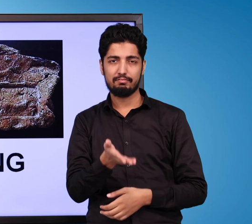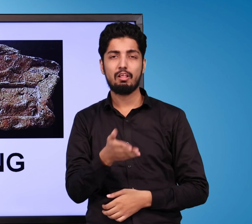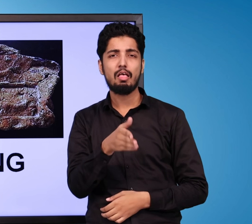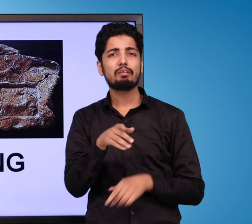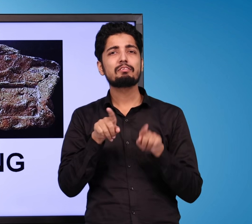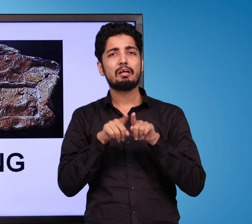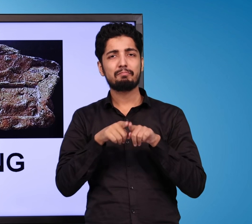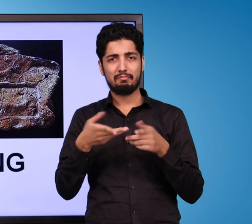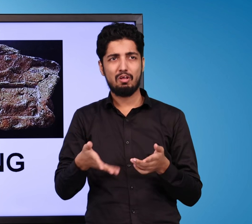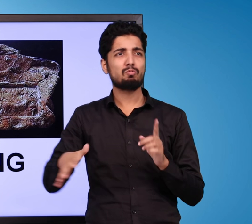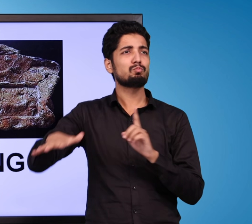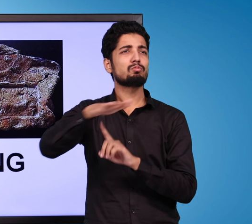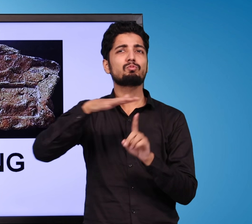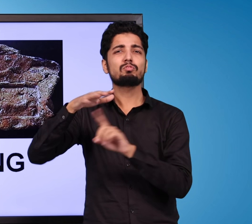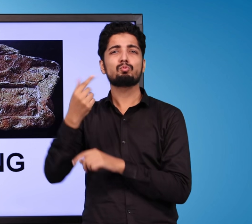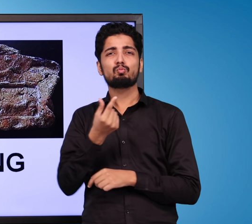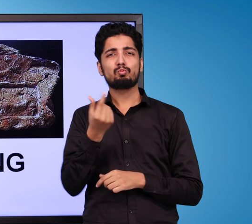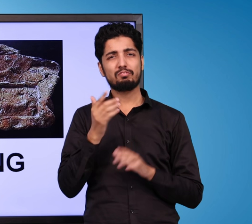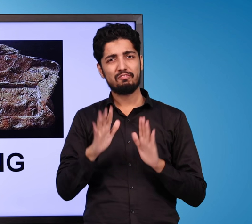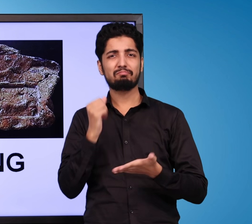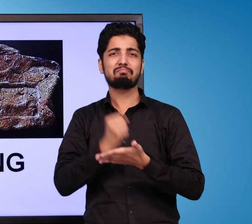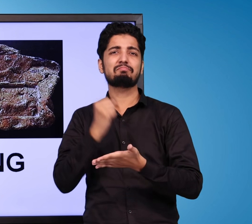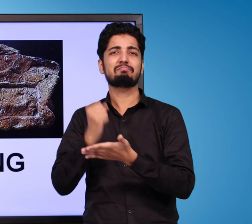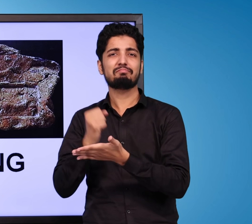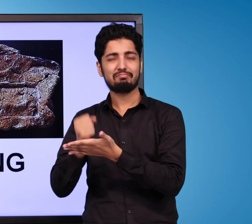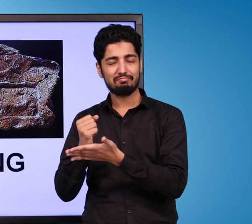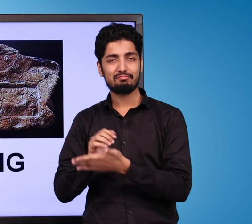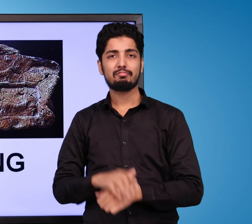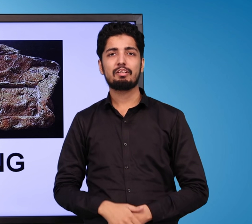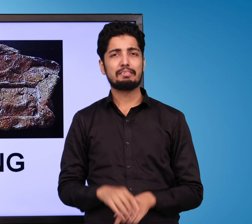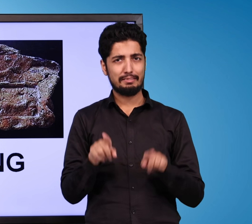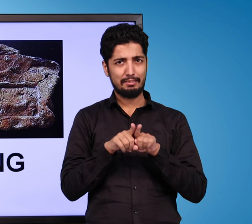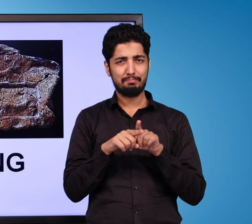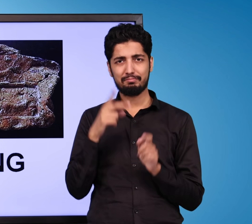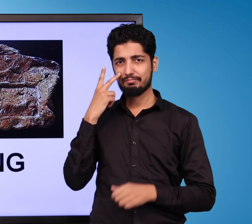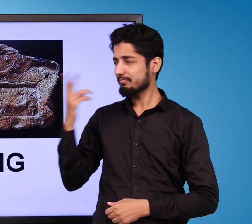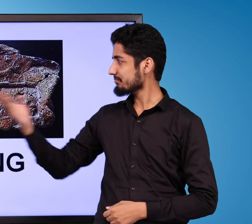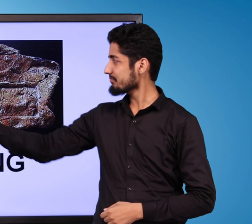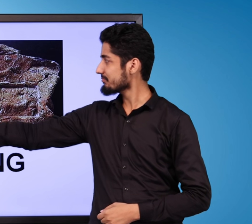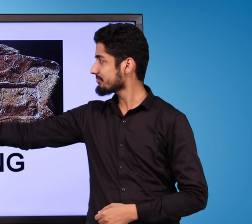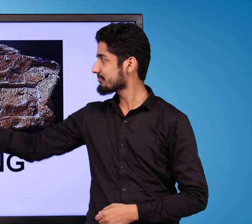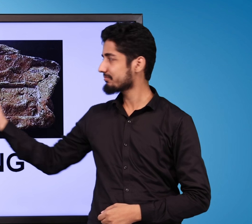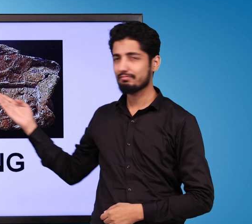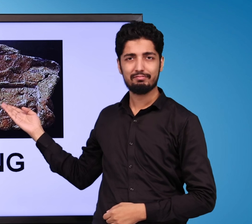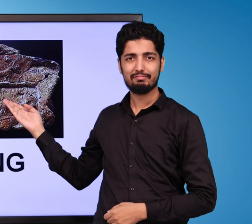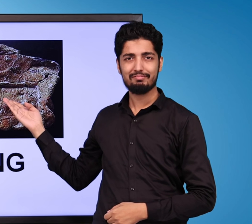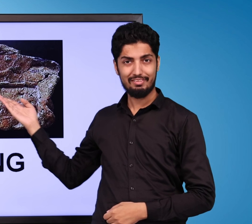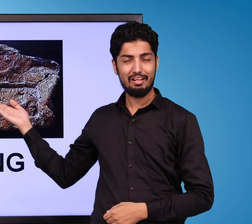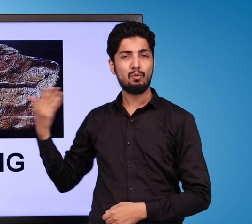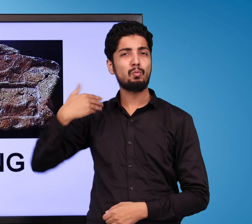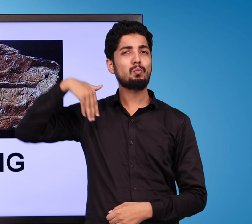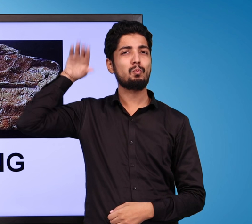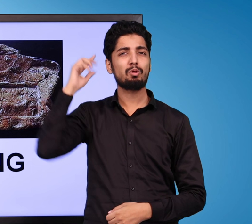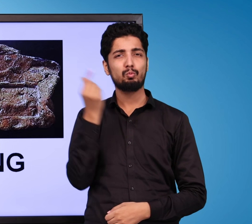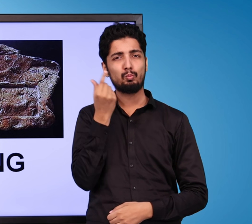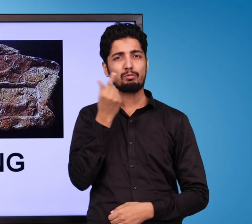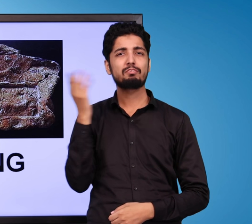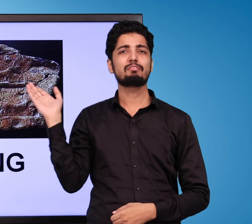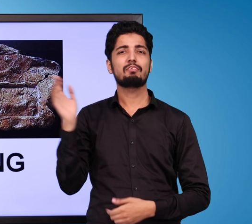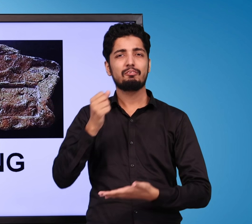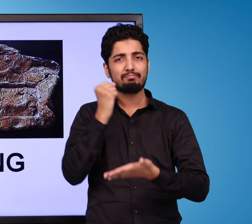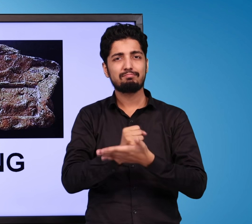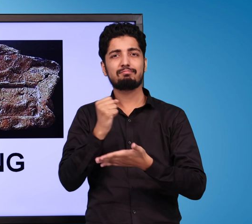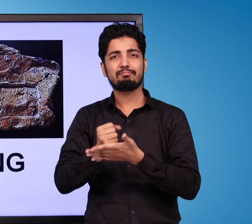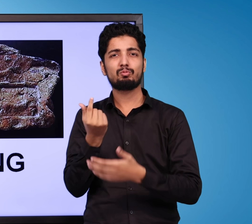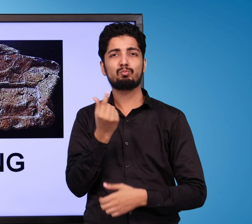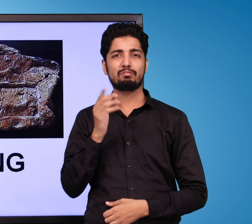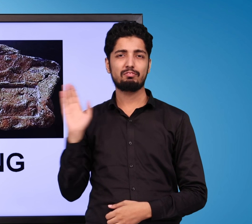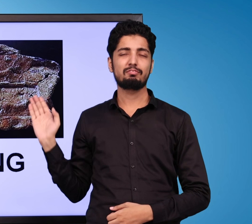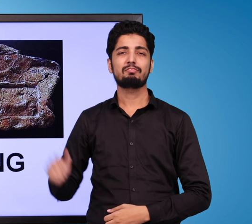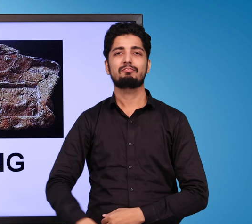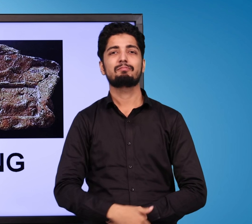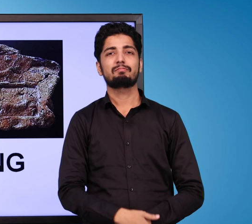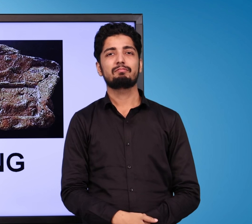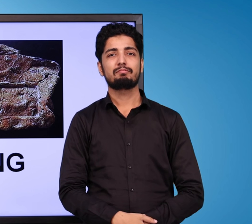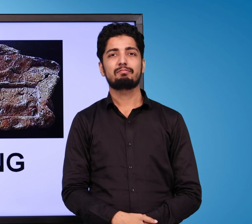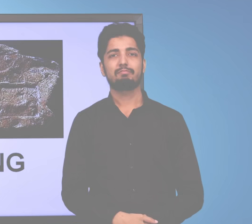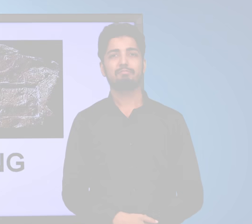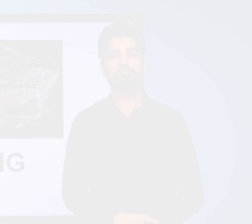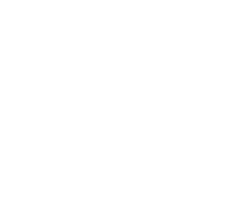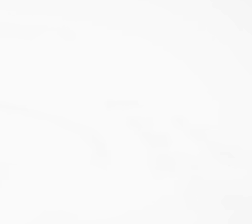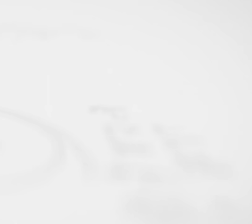Seals are used even today. For example, this picture shows a Harappan seal and the other picture.